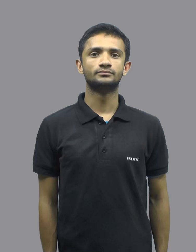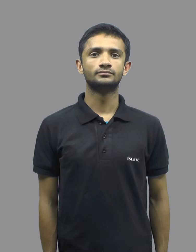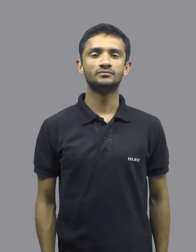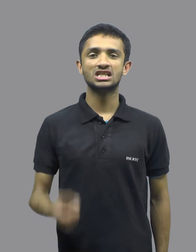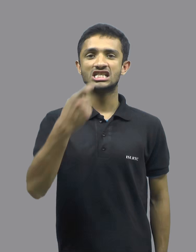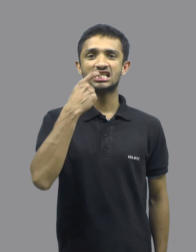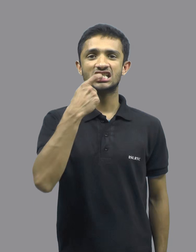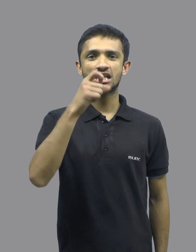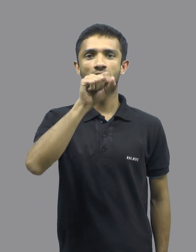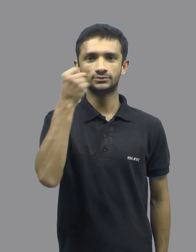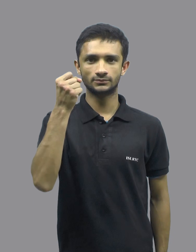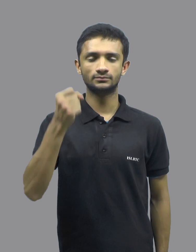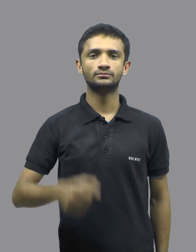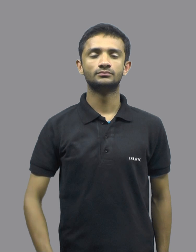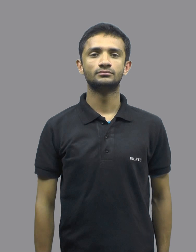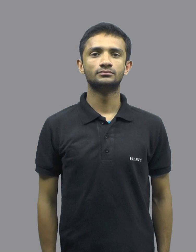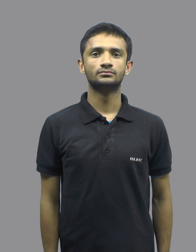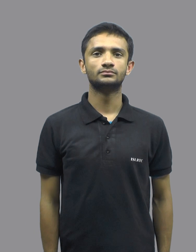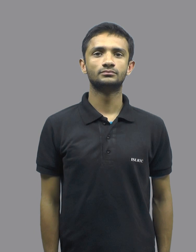Radish